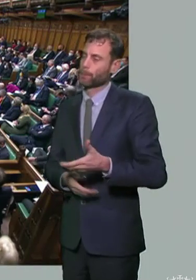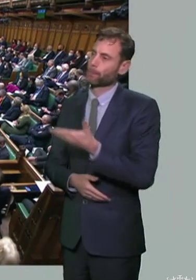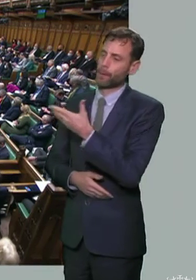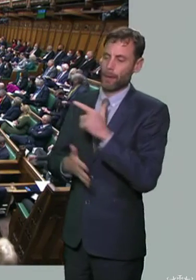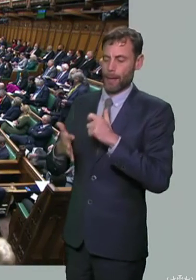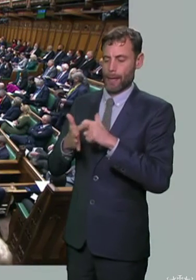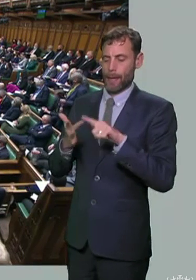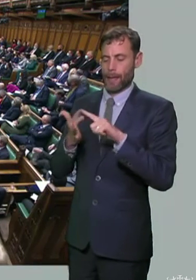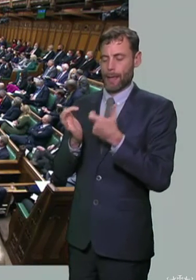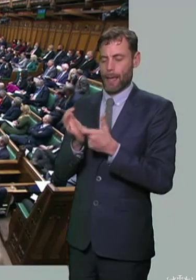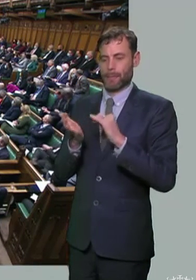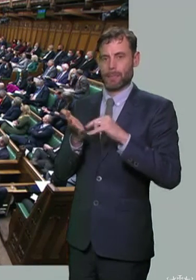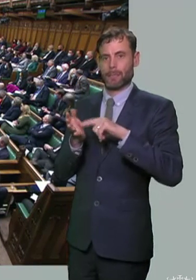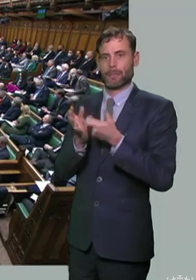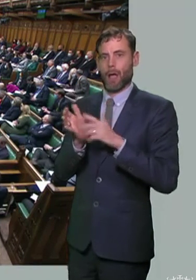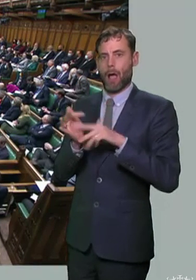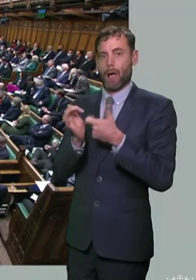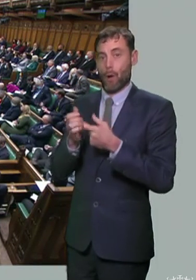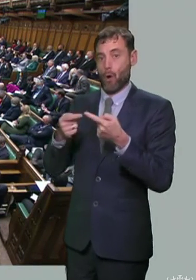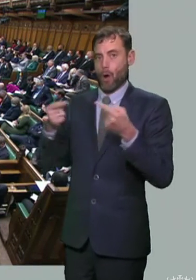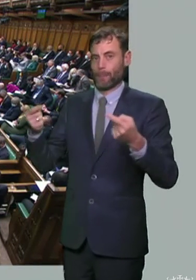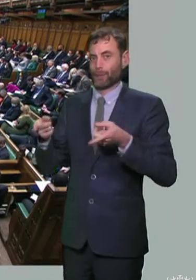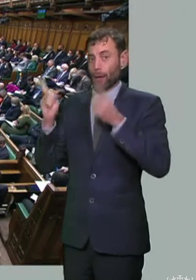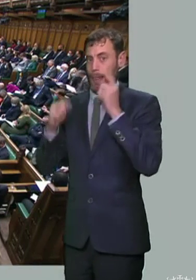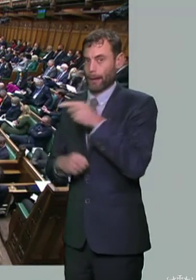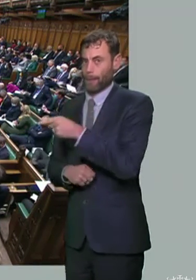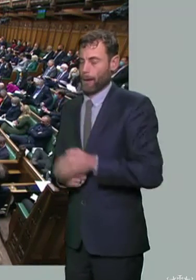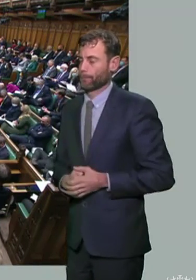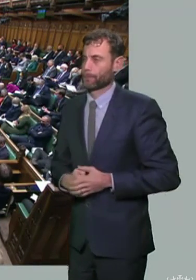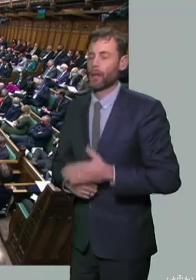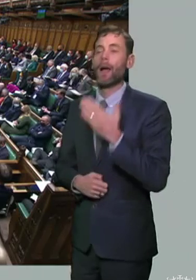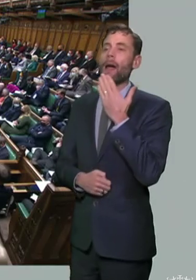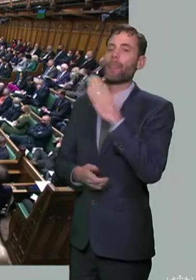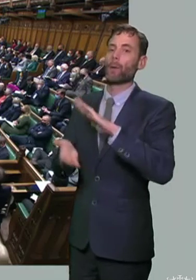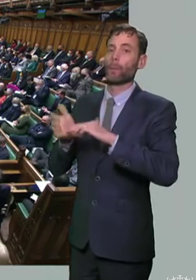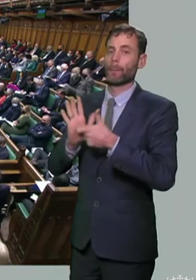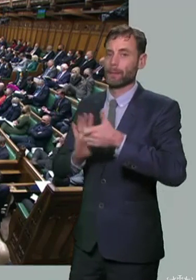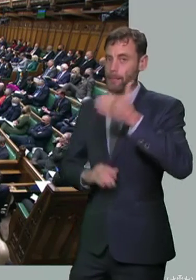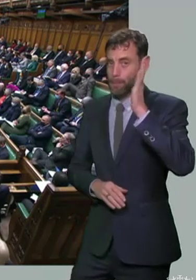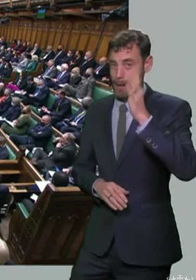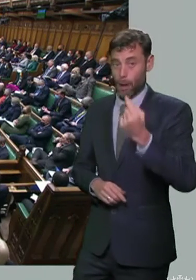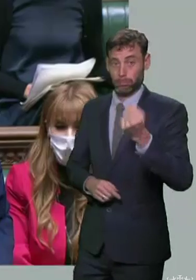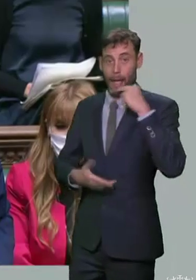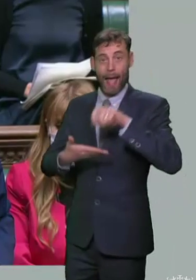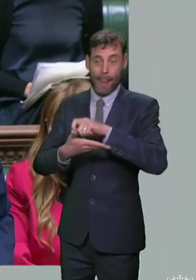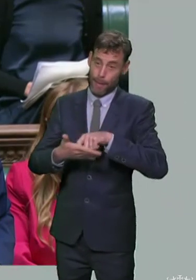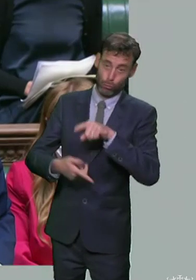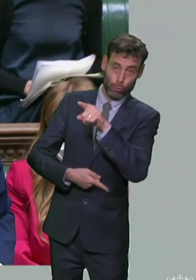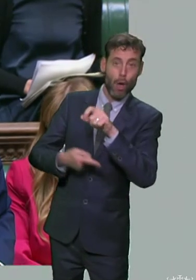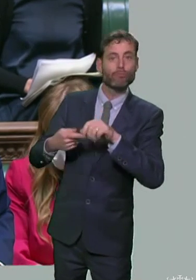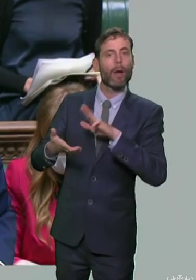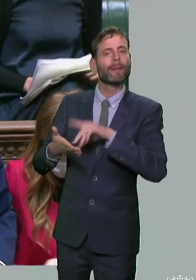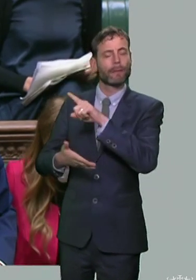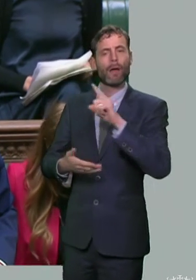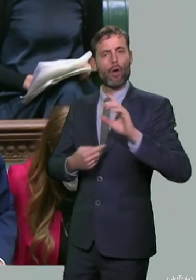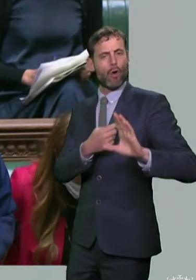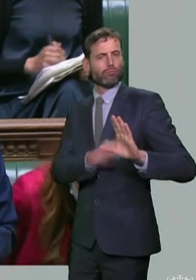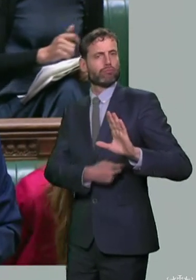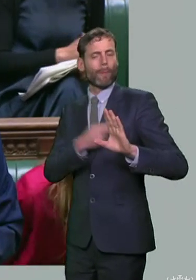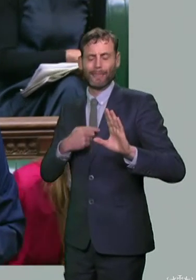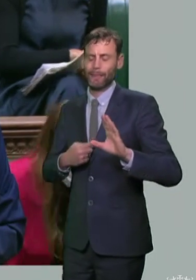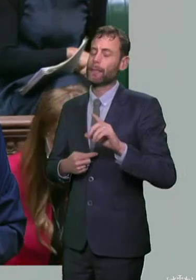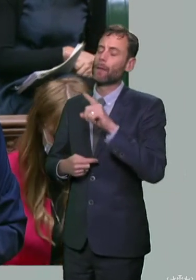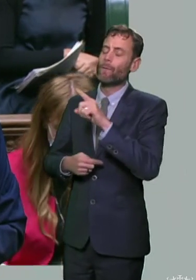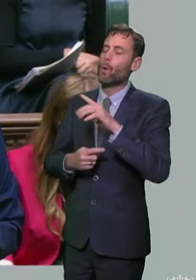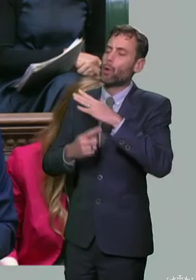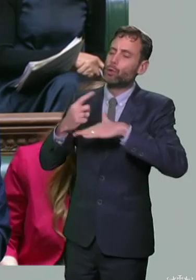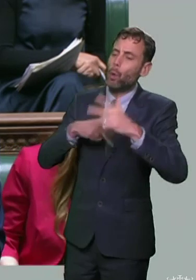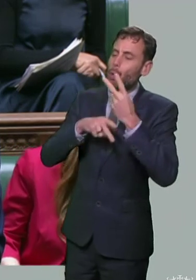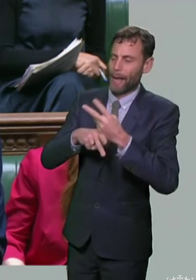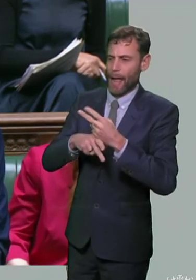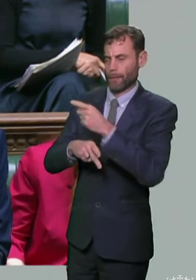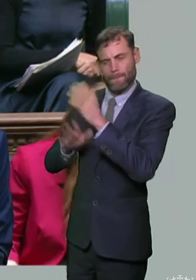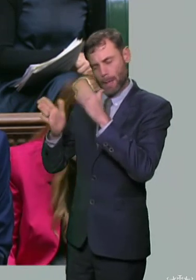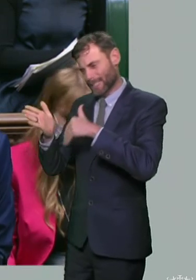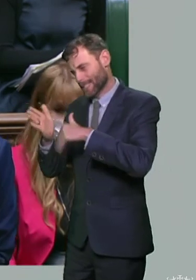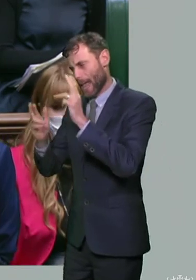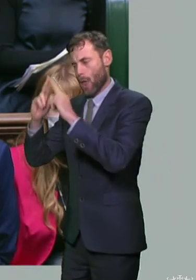At the last election, the Prime Minister promised that nobody would have to sell their home to pay for care.